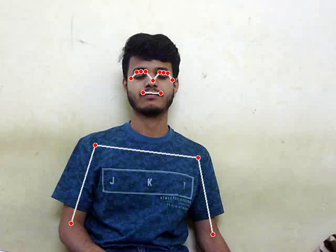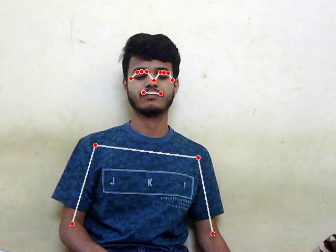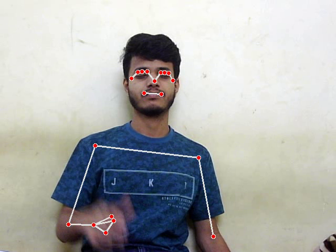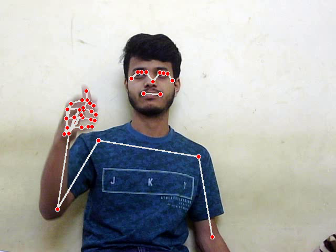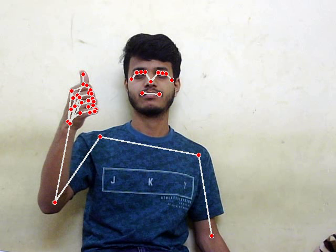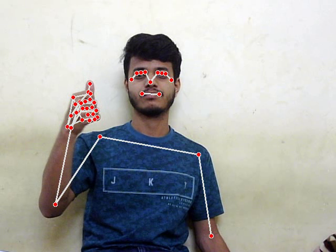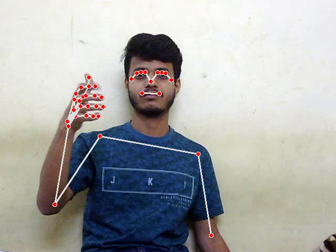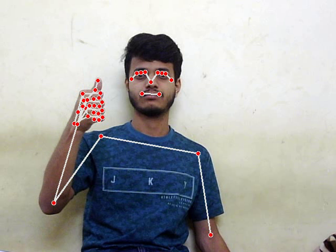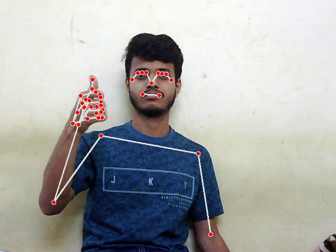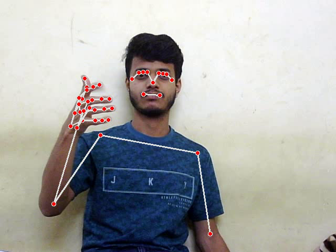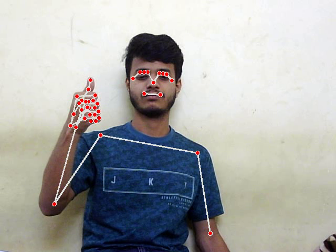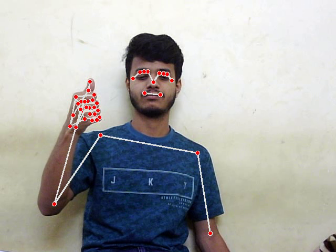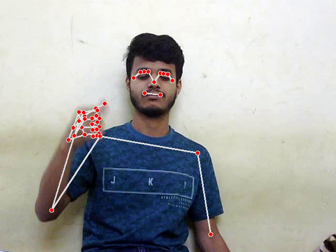milk